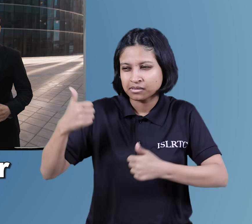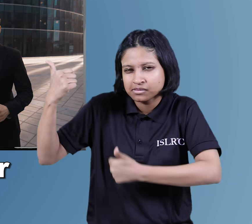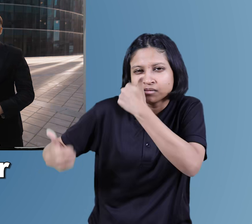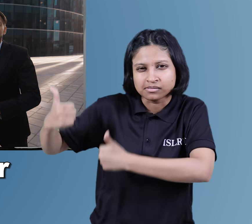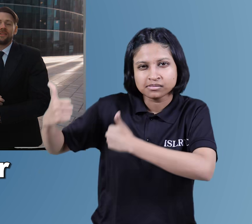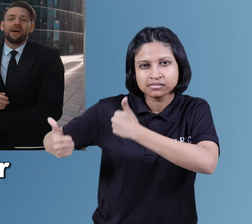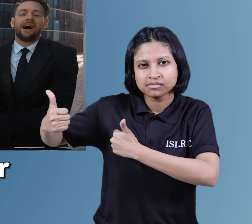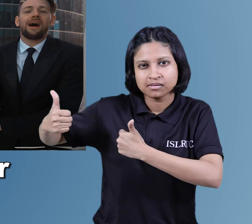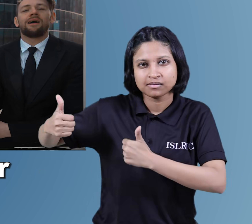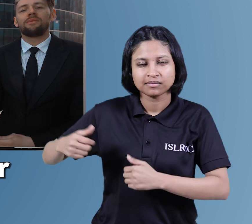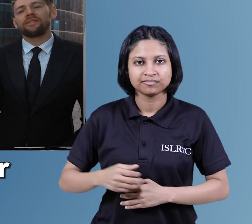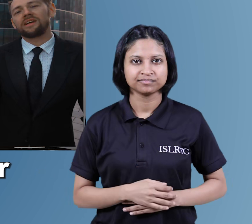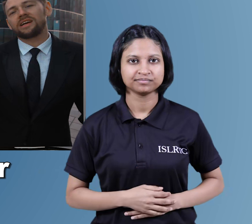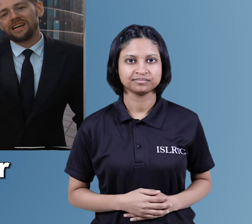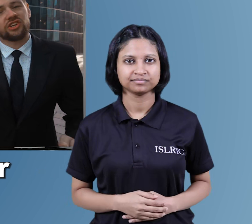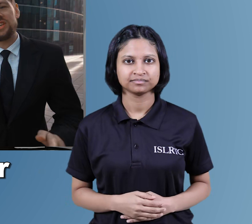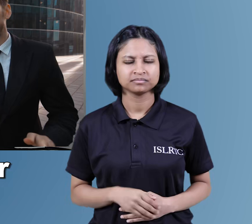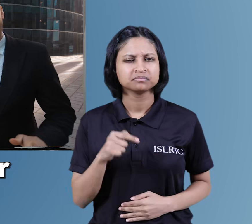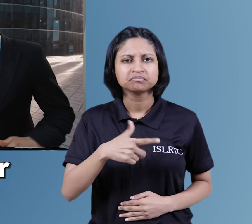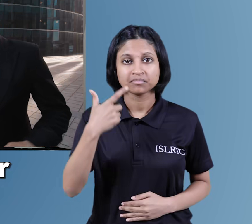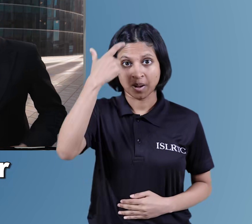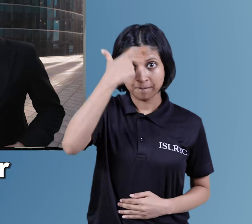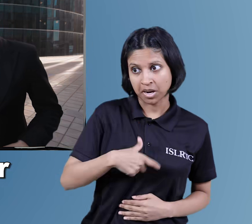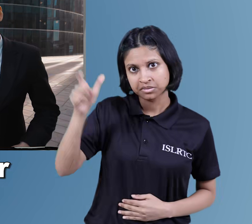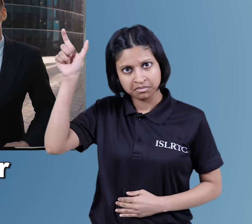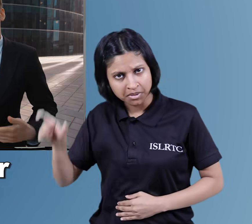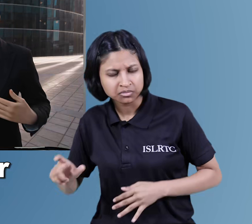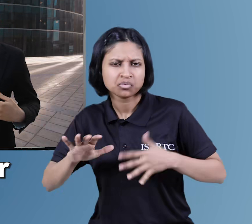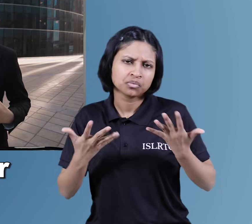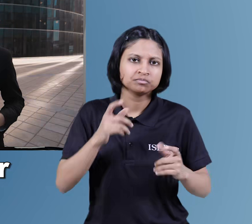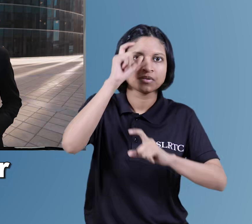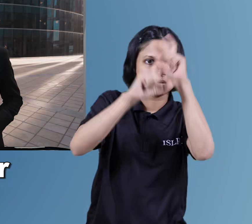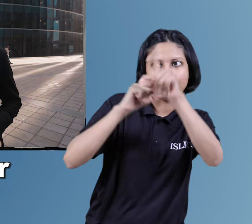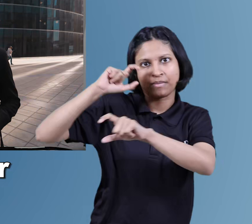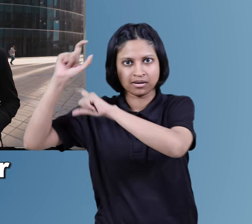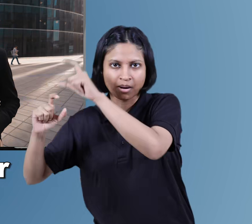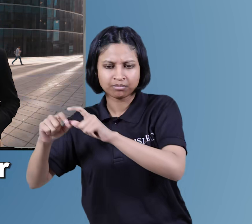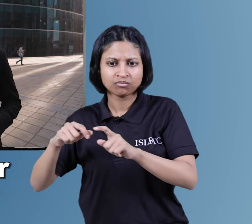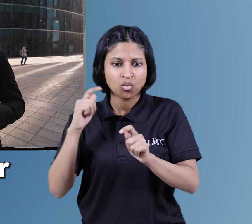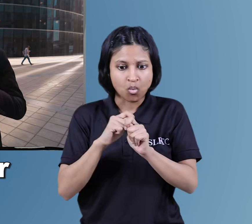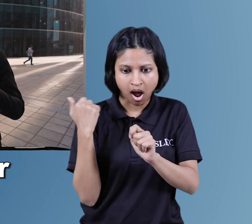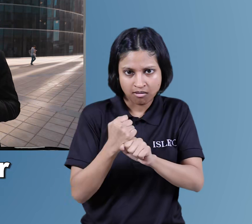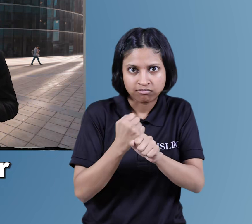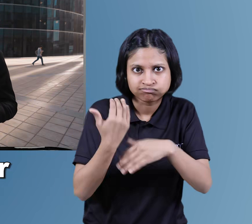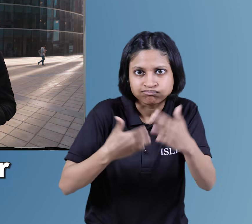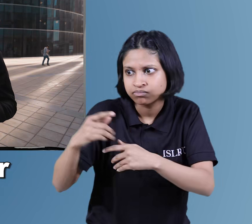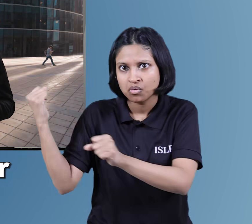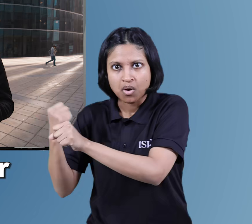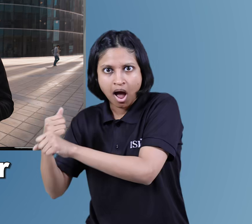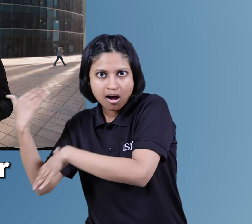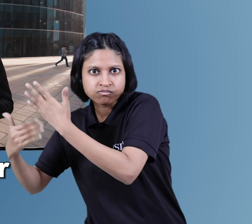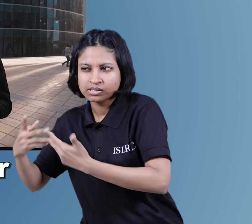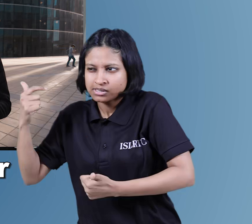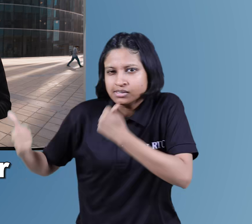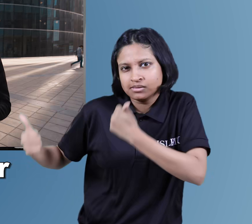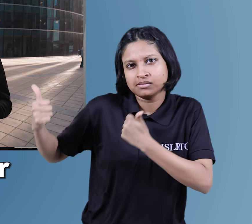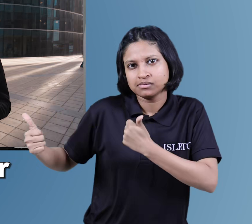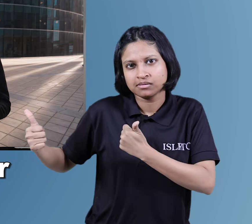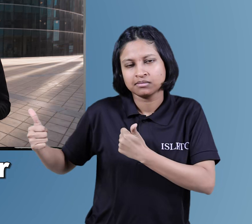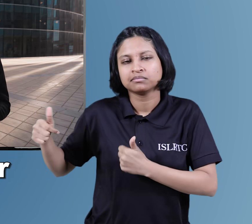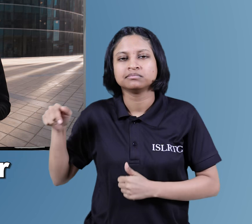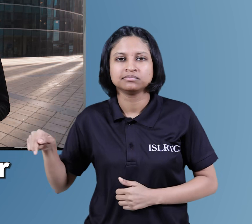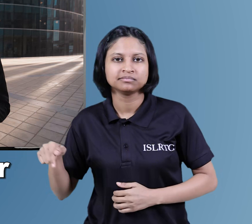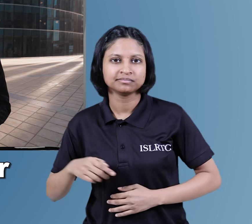Competitor A person or organization that competes with others, especially in business.